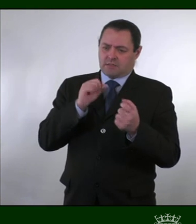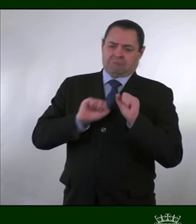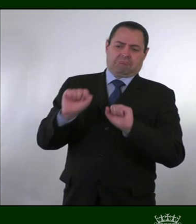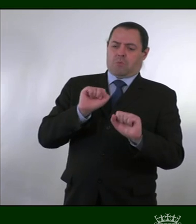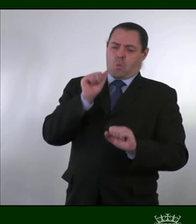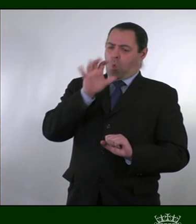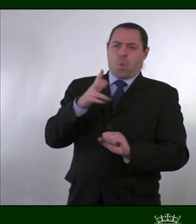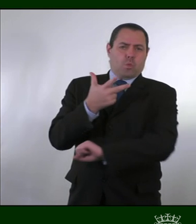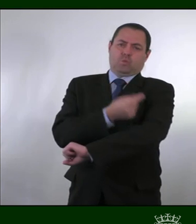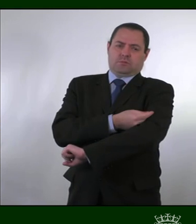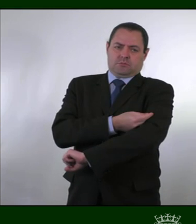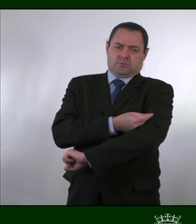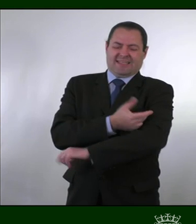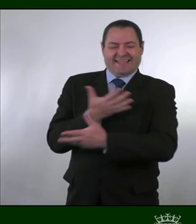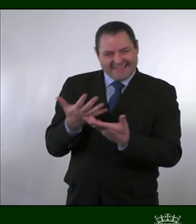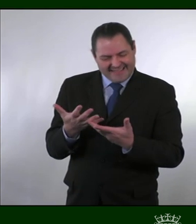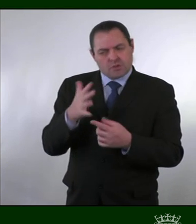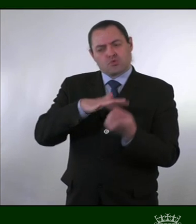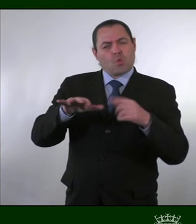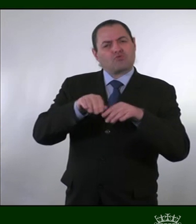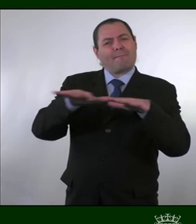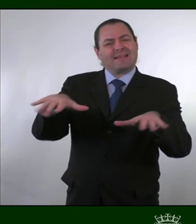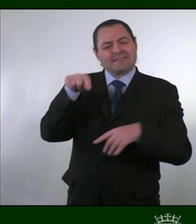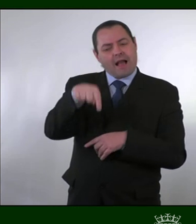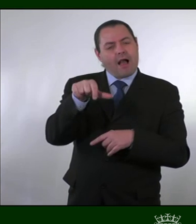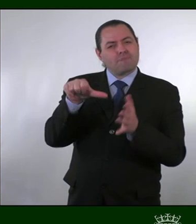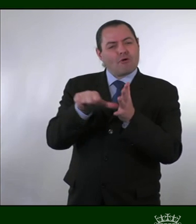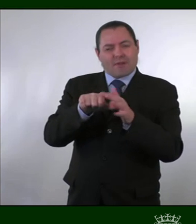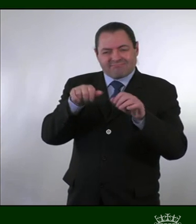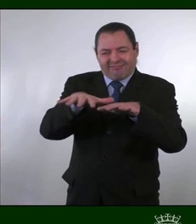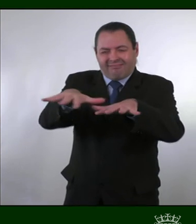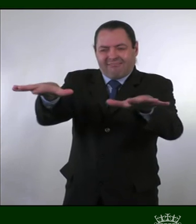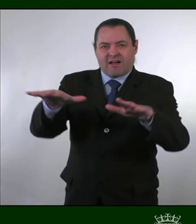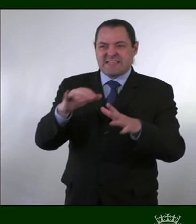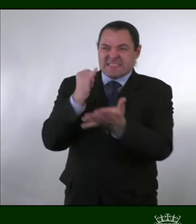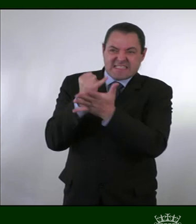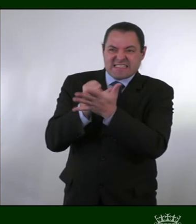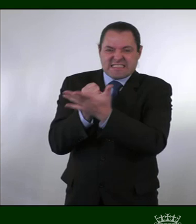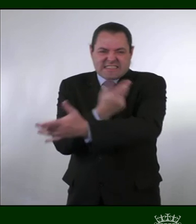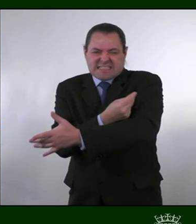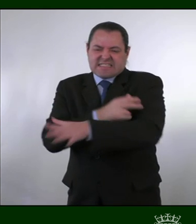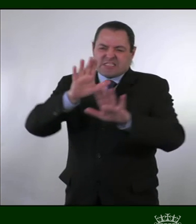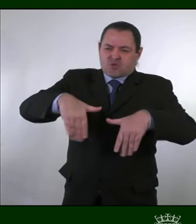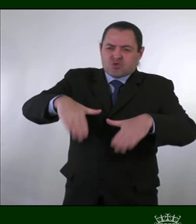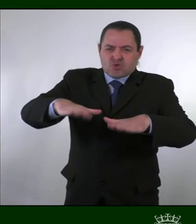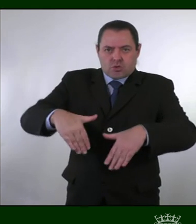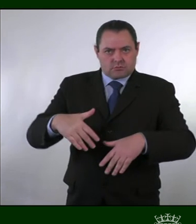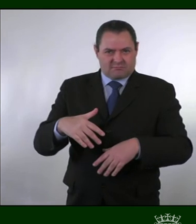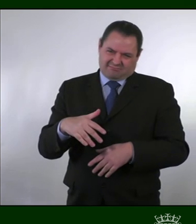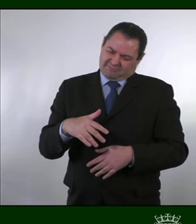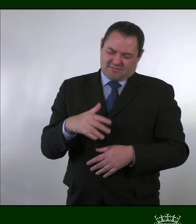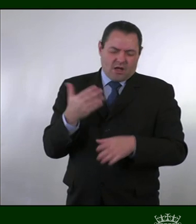Does the Prime Minister agree that social media companies should be doing more to remove anti-vaccine disinformation and conspiracy theories?